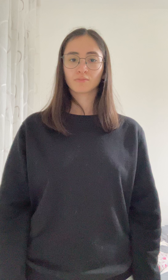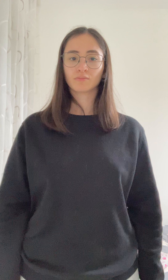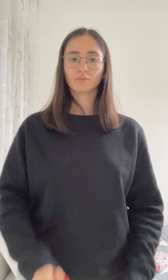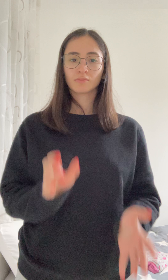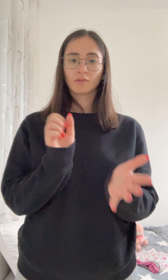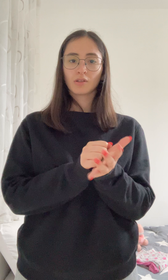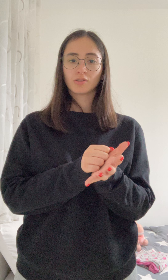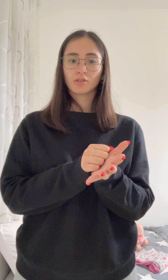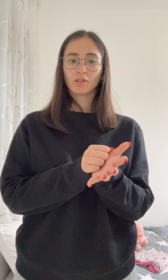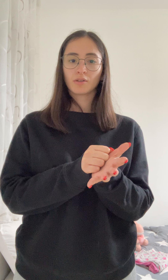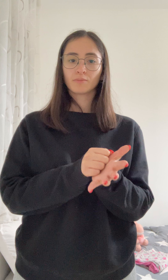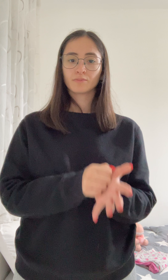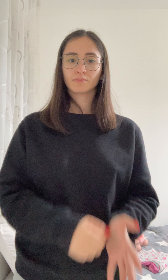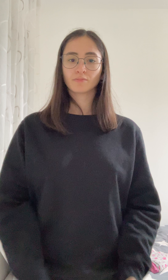לשלם